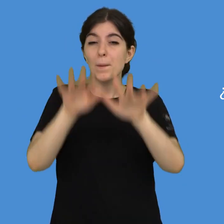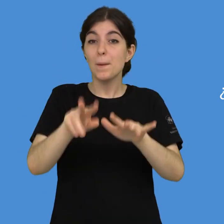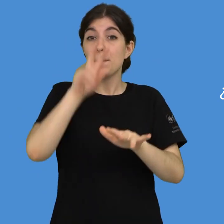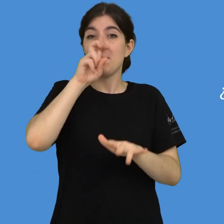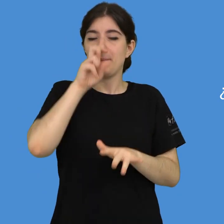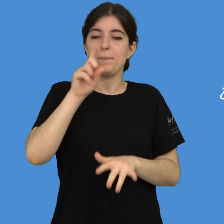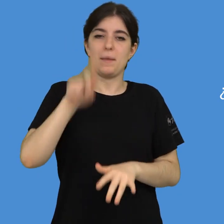respirar